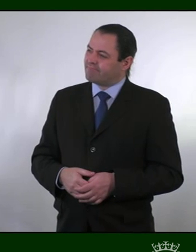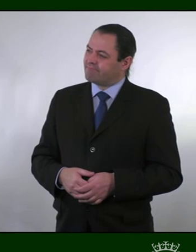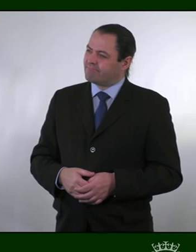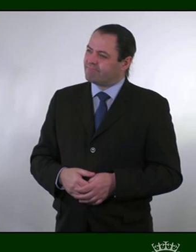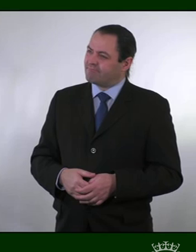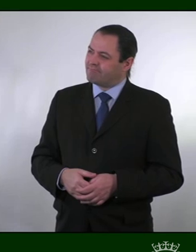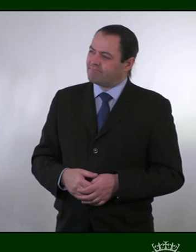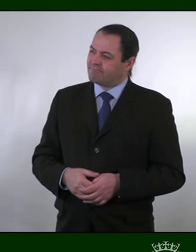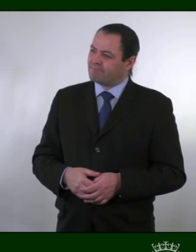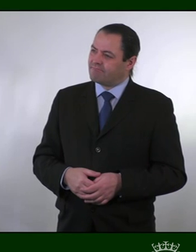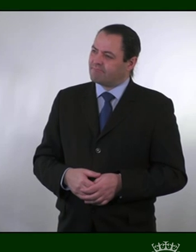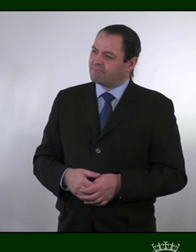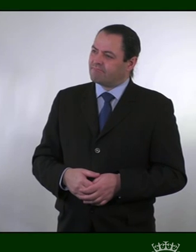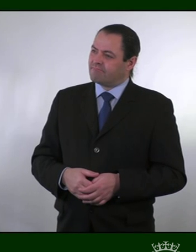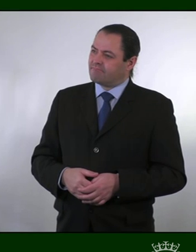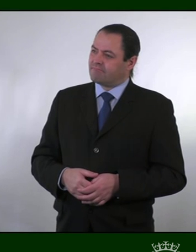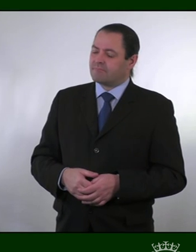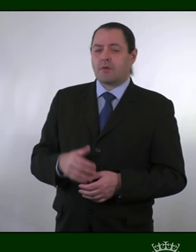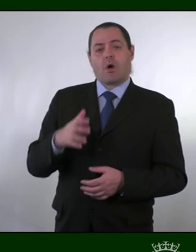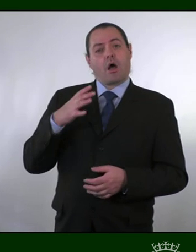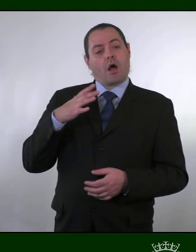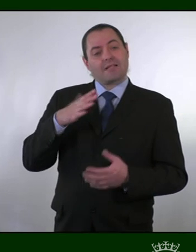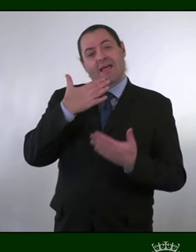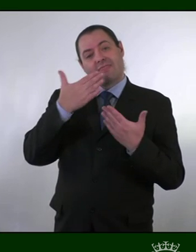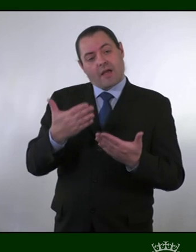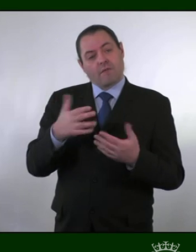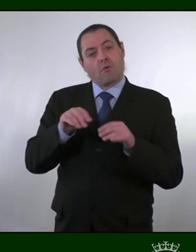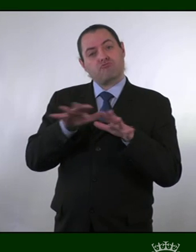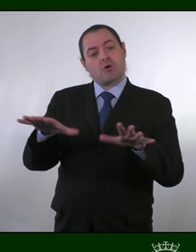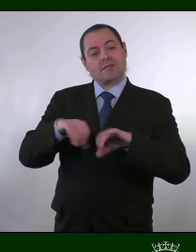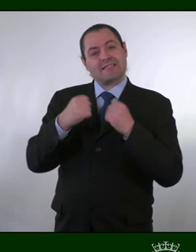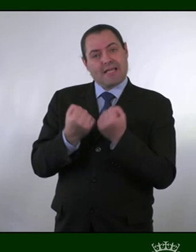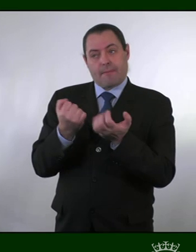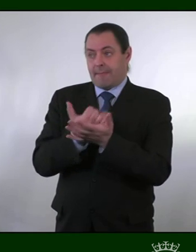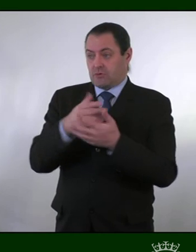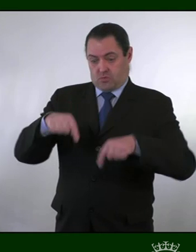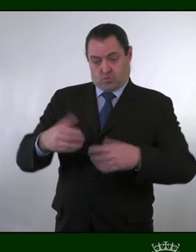I would like to put a big thank you on record to the broadcasting team for making today happen.